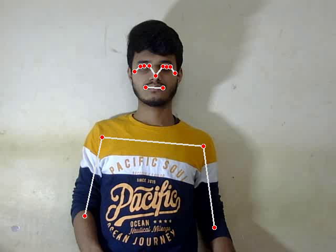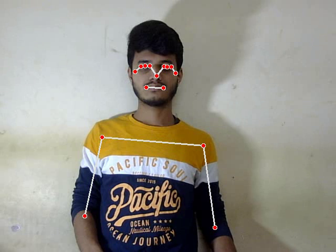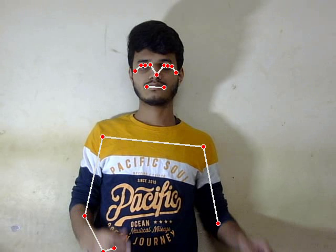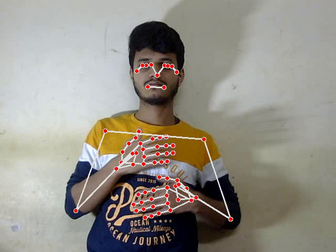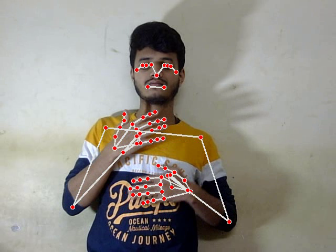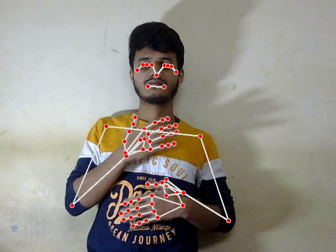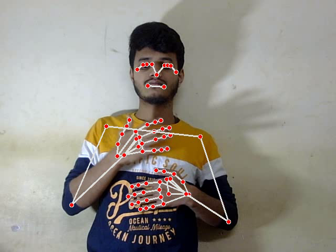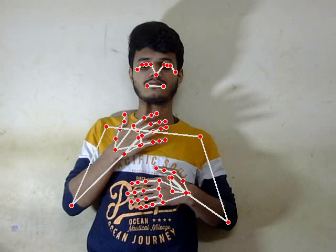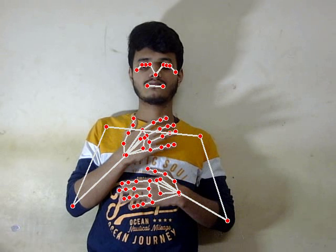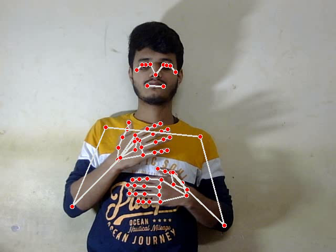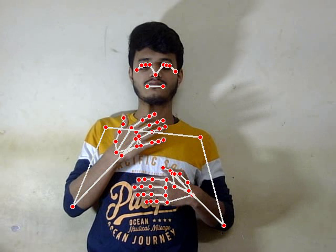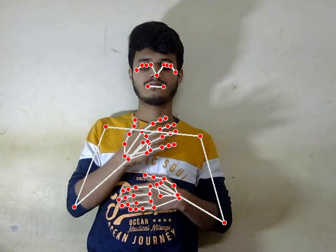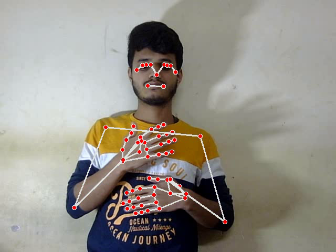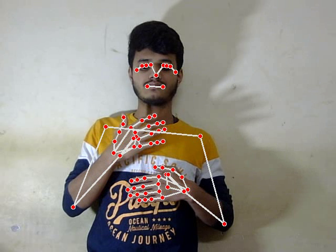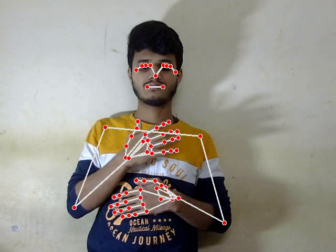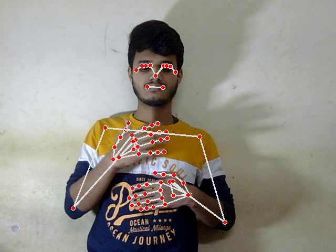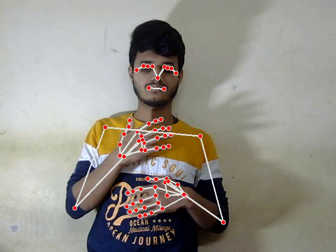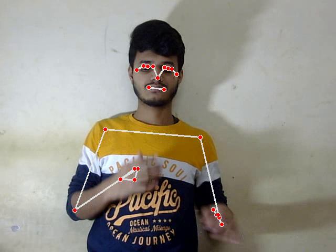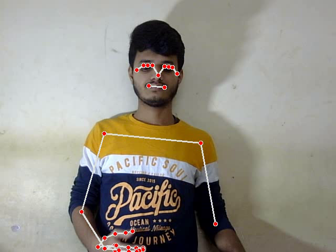happy